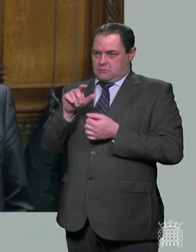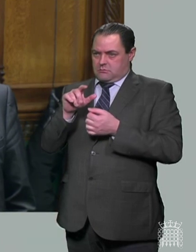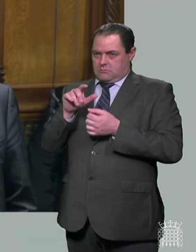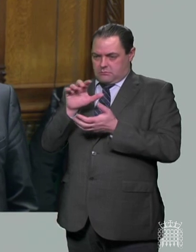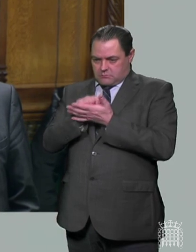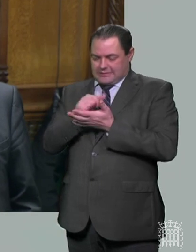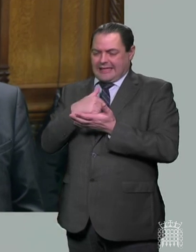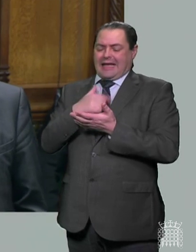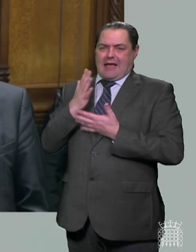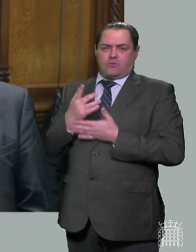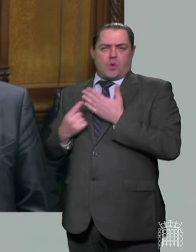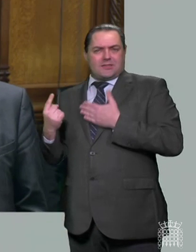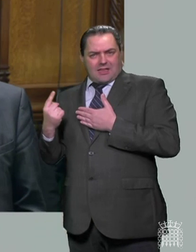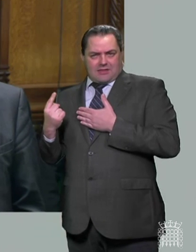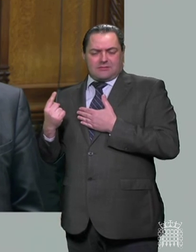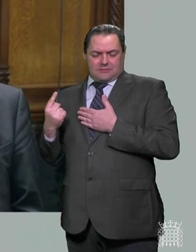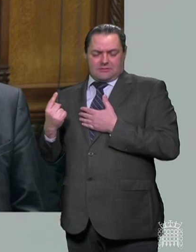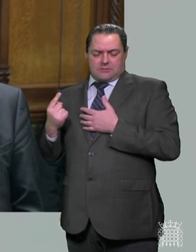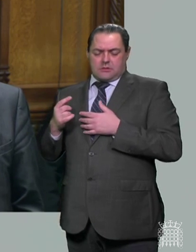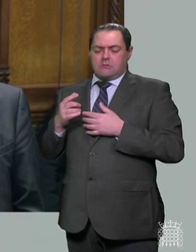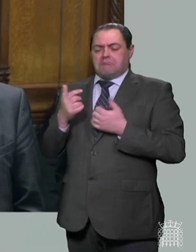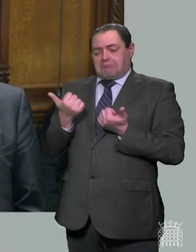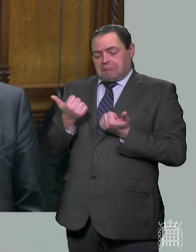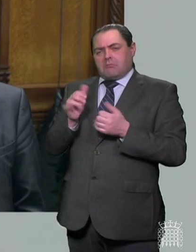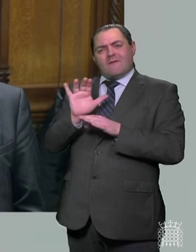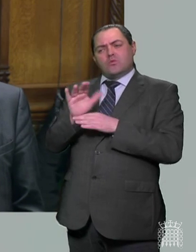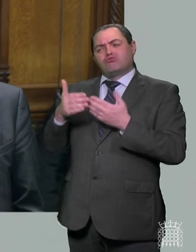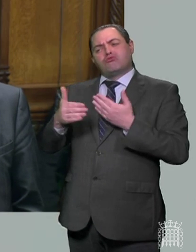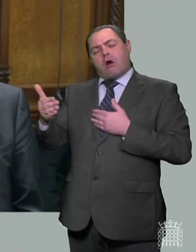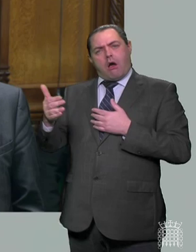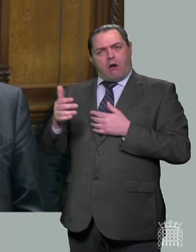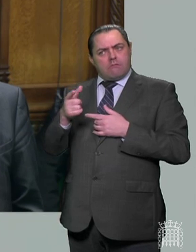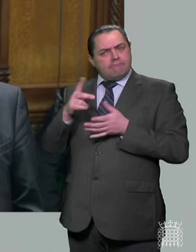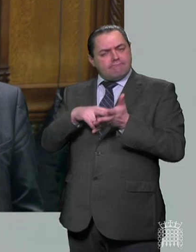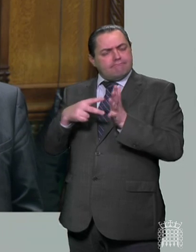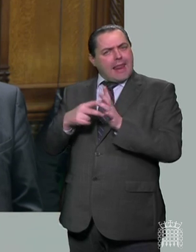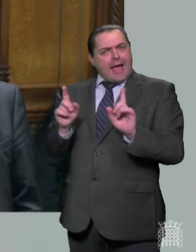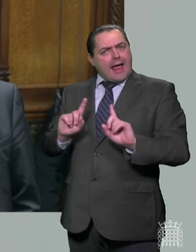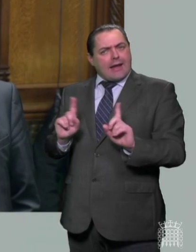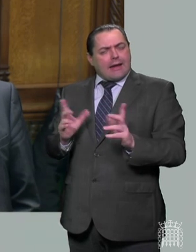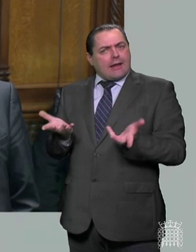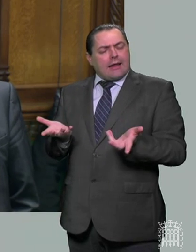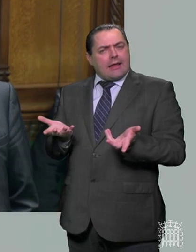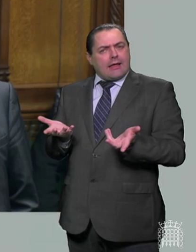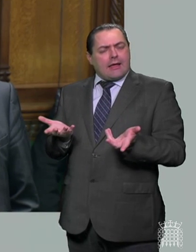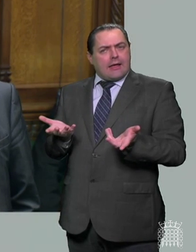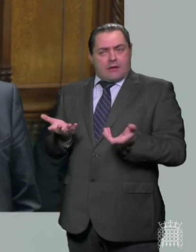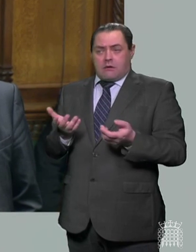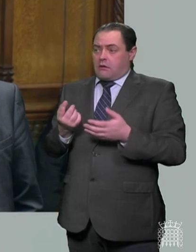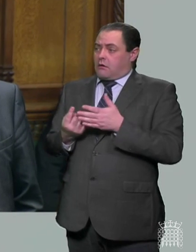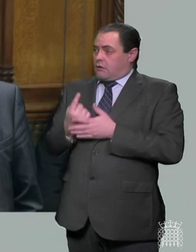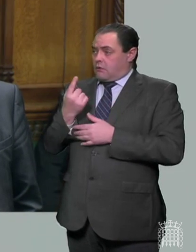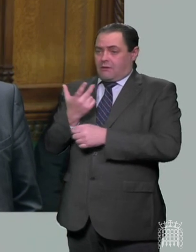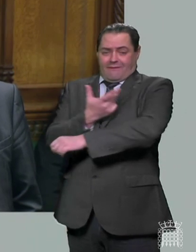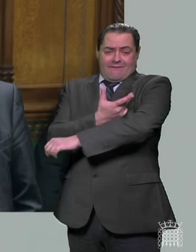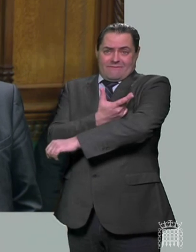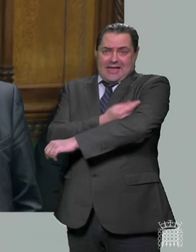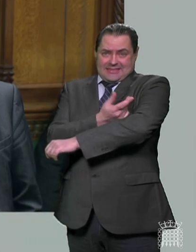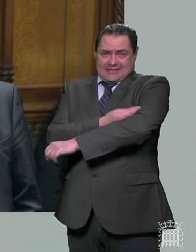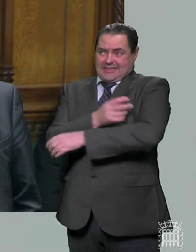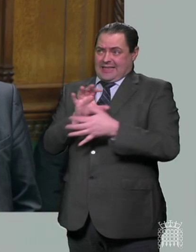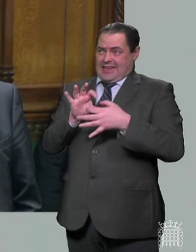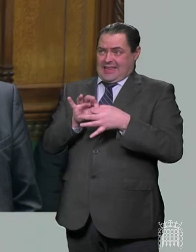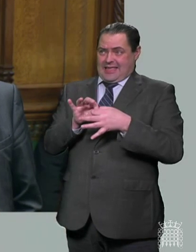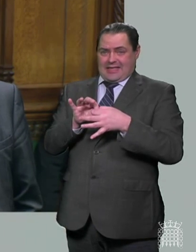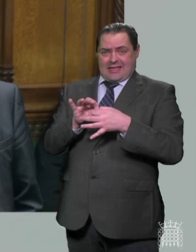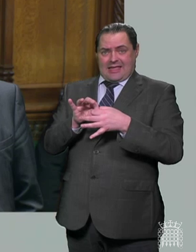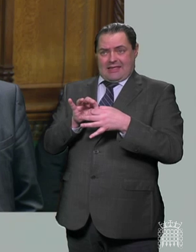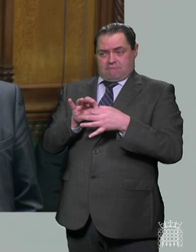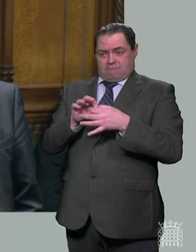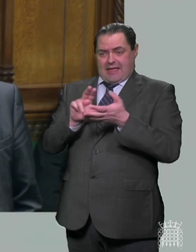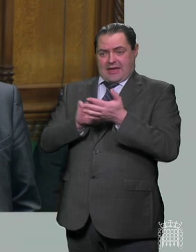Looking forward, however, what concerns does he have and what plans has he made for when the vaccine mandate applies to health service staff?